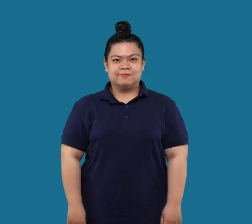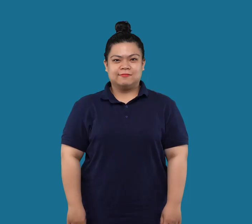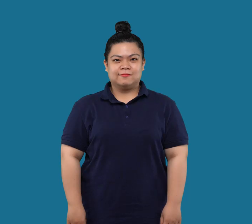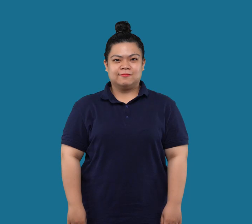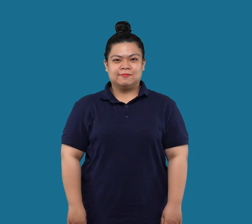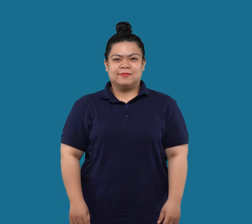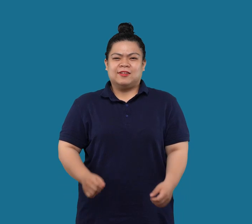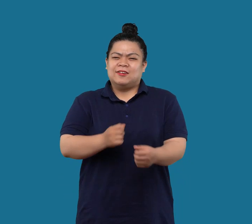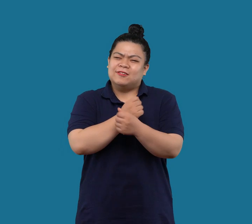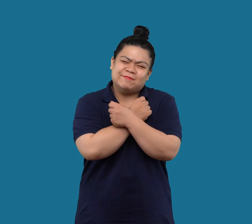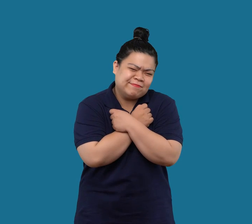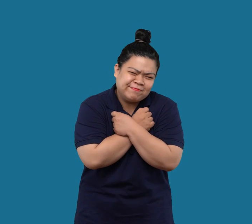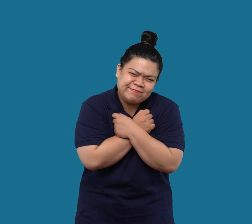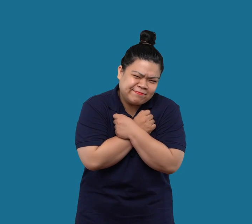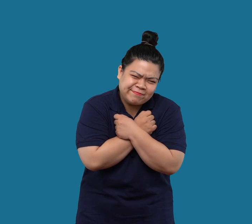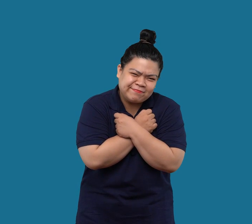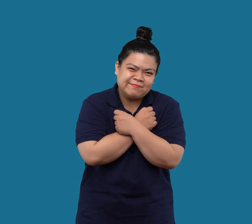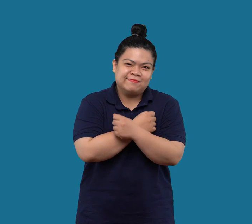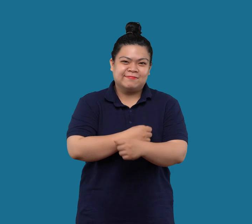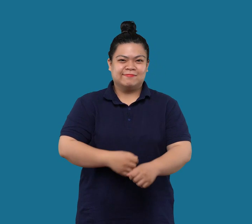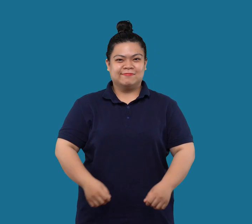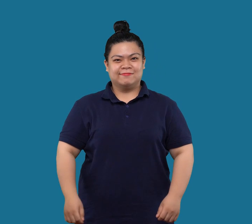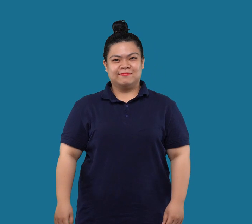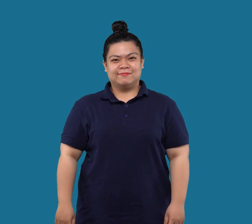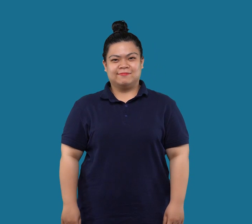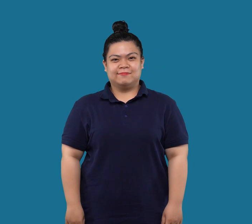thương yêu